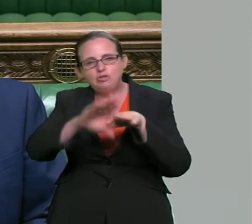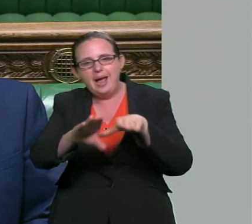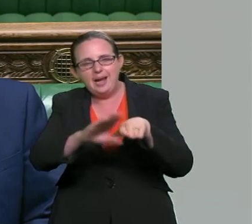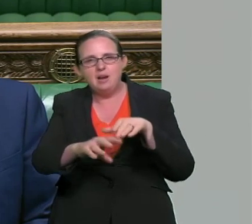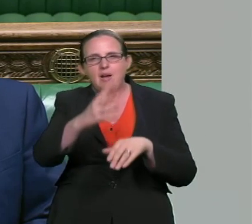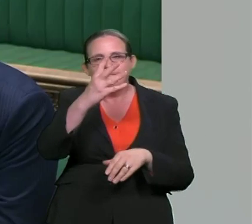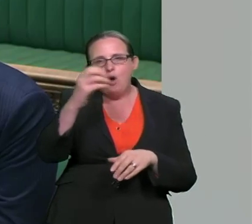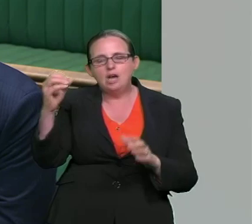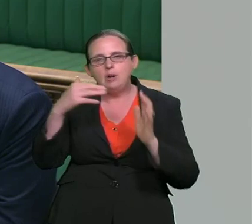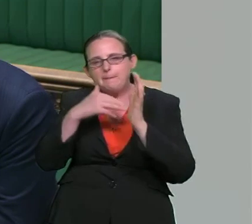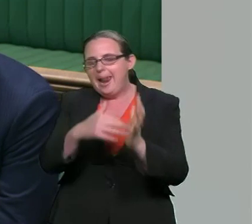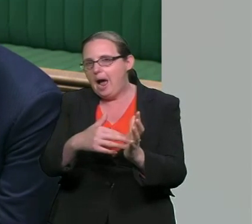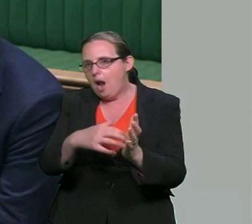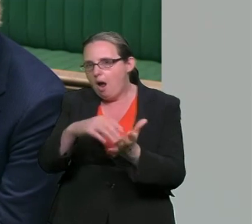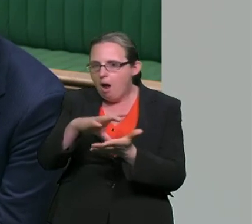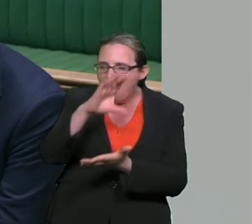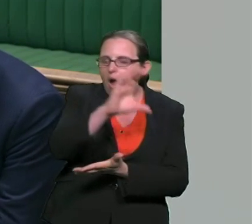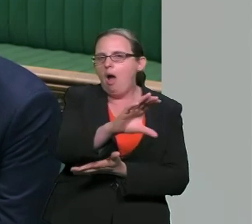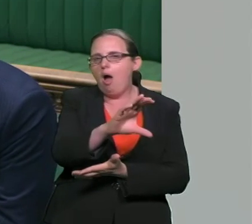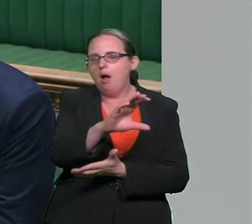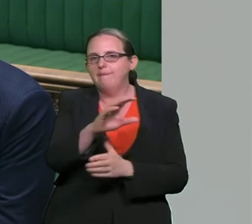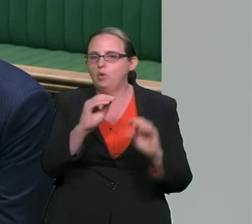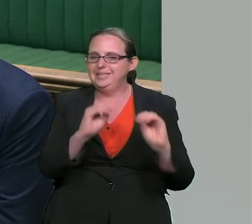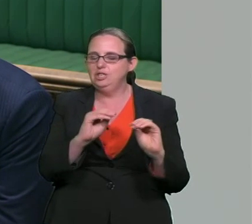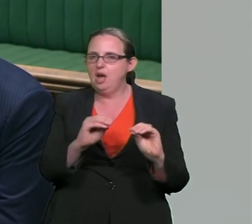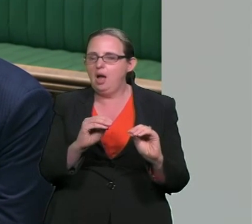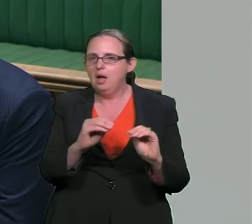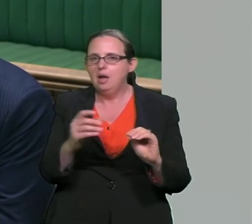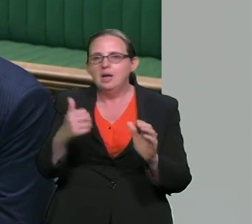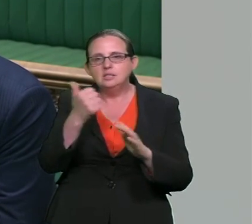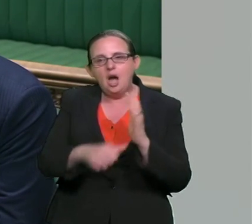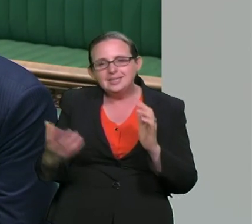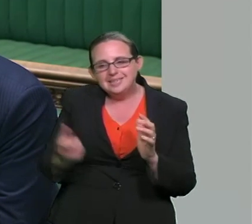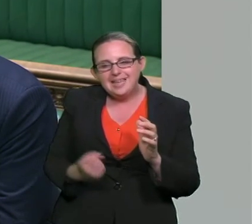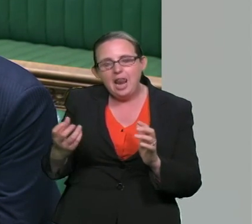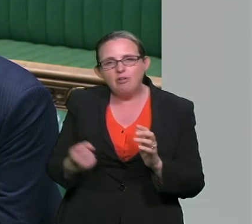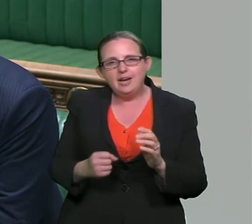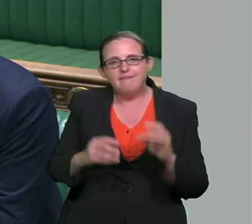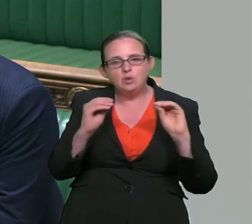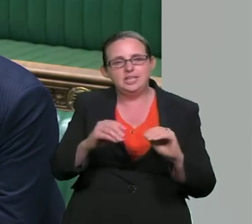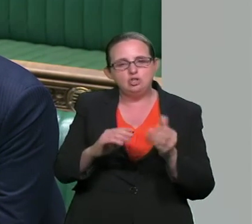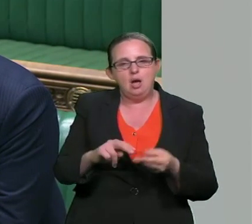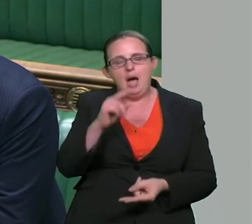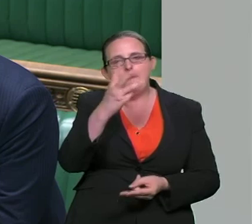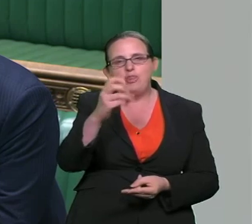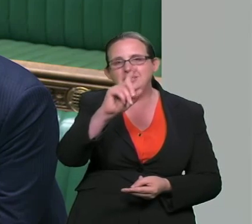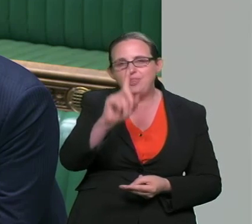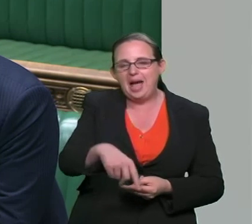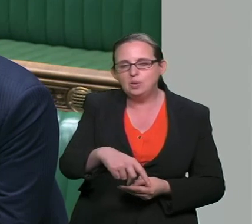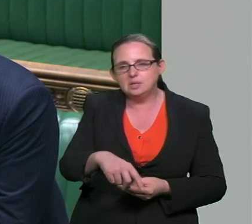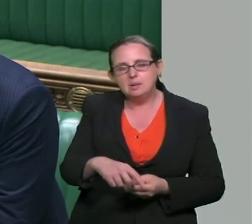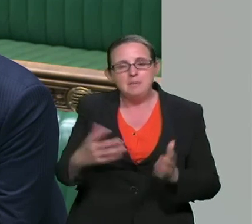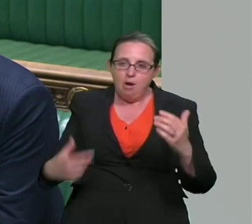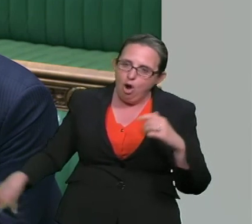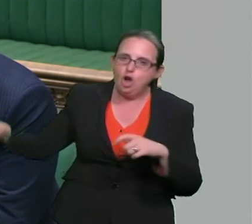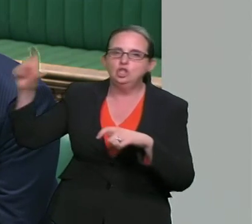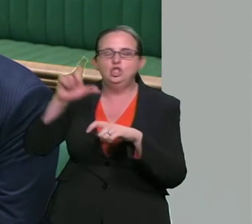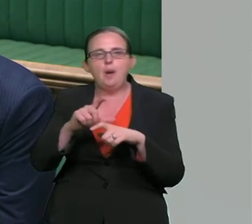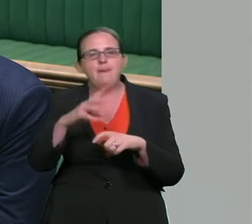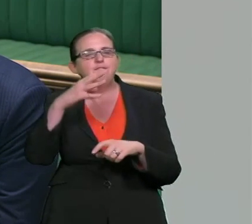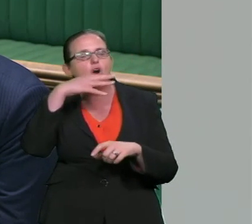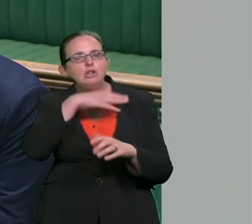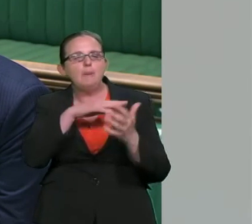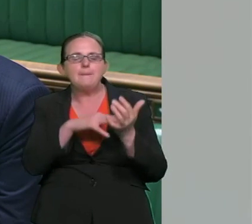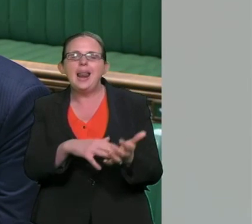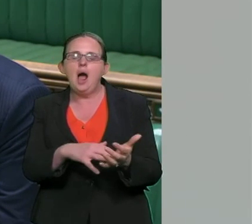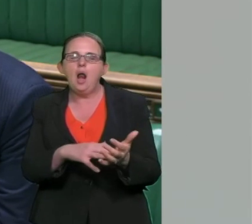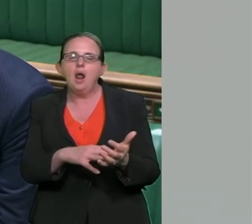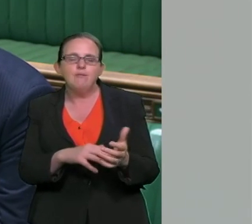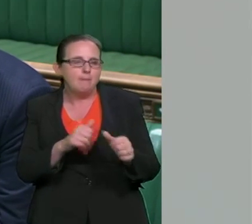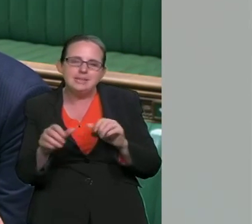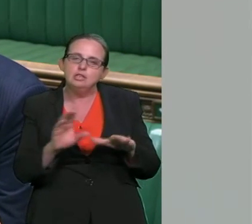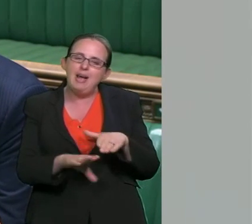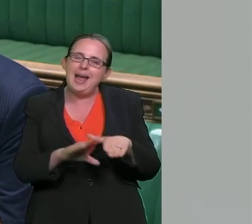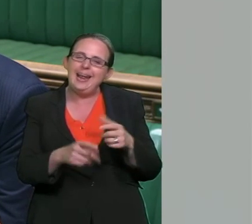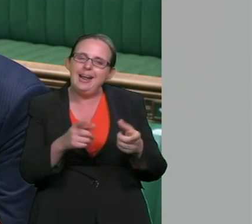We are now putting in not only a starting salary for teachers of £30,000, which we have introduced, but another £400 million to support better training for teachers.